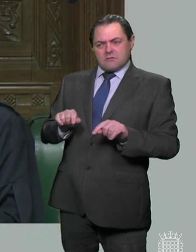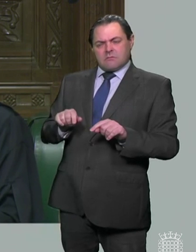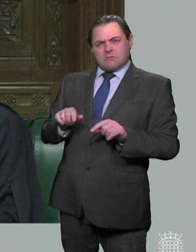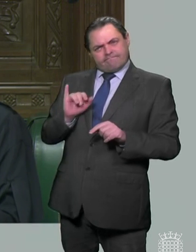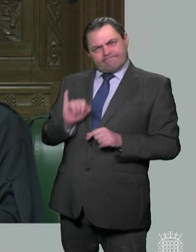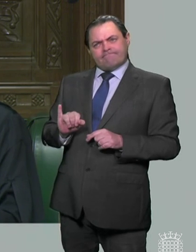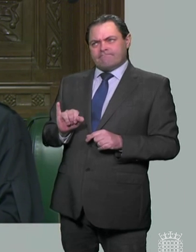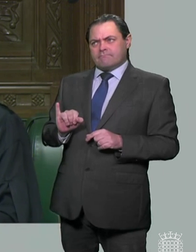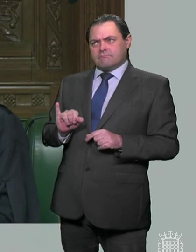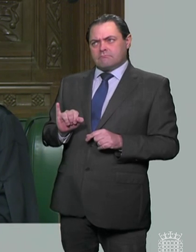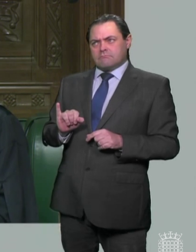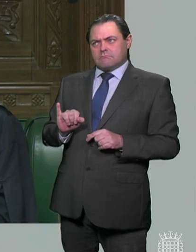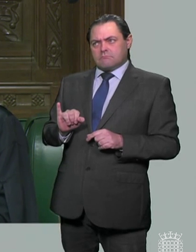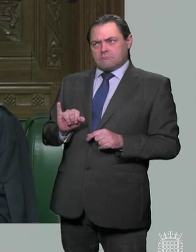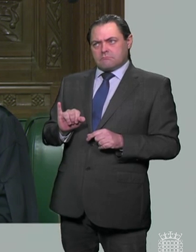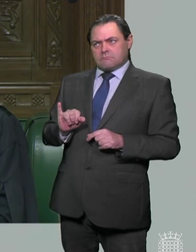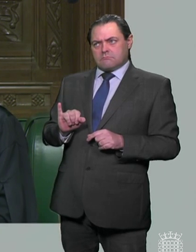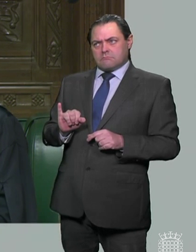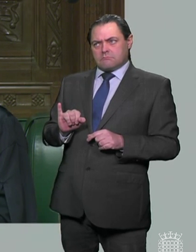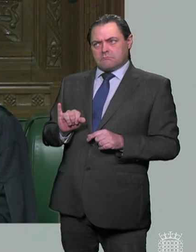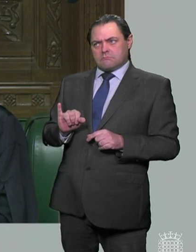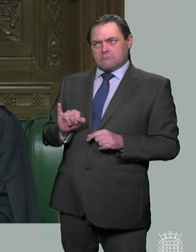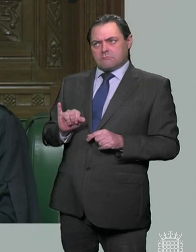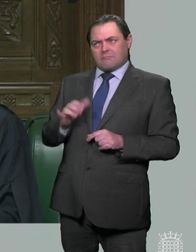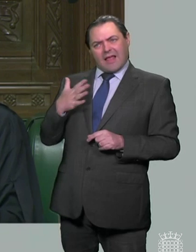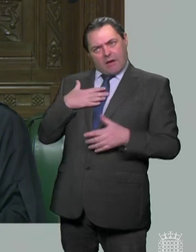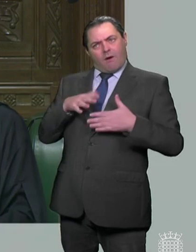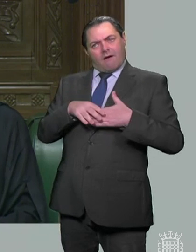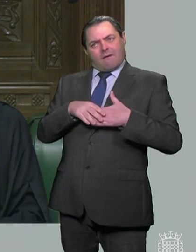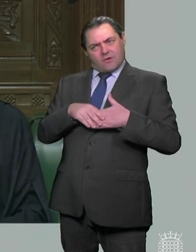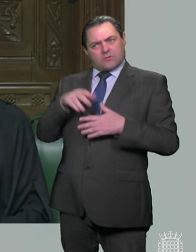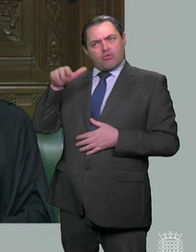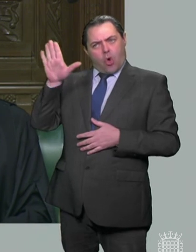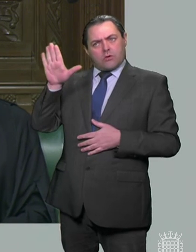We have lost a dear friend, and I want to show that this House has learned from it.